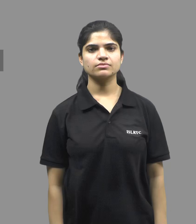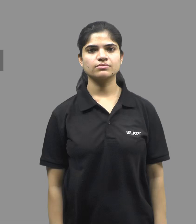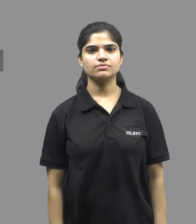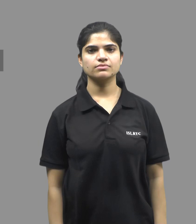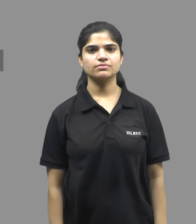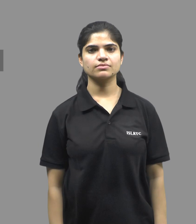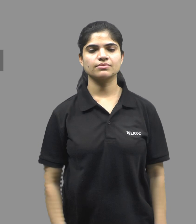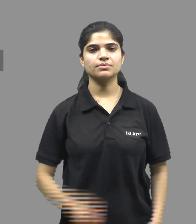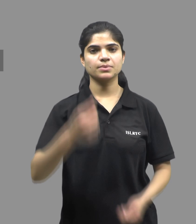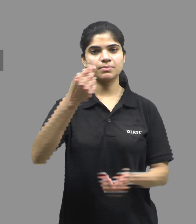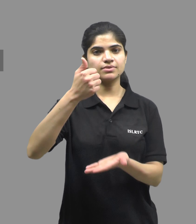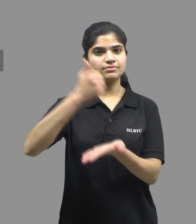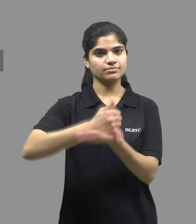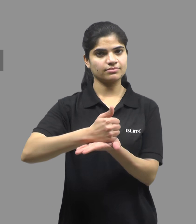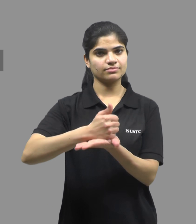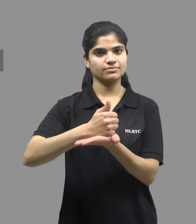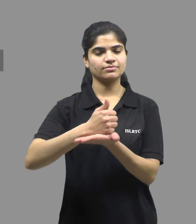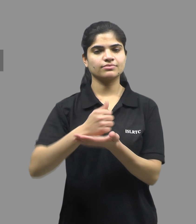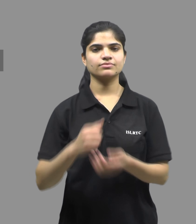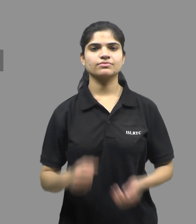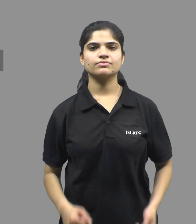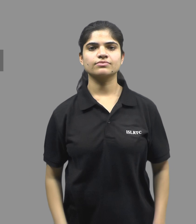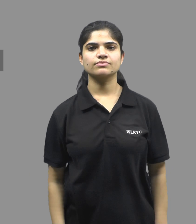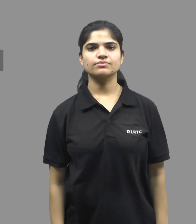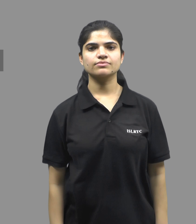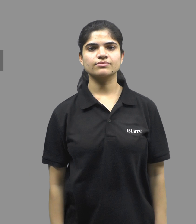Bank